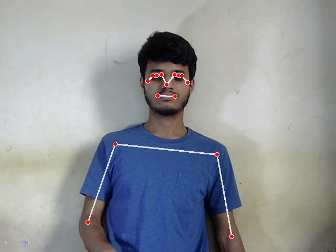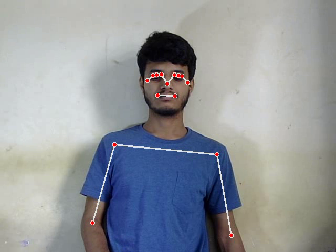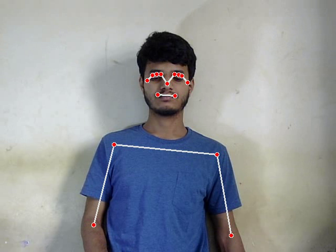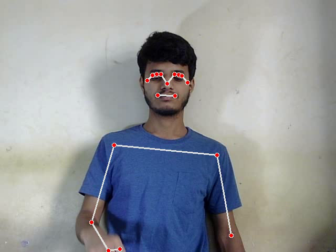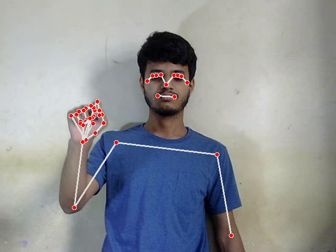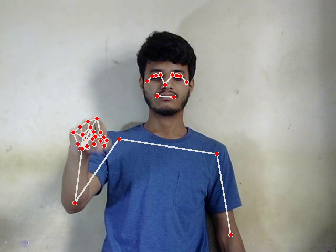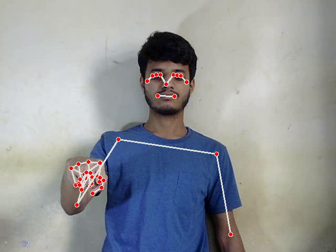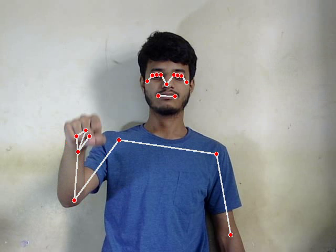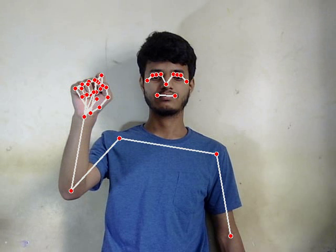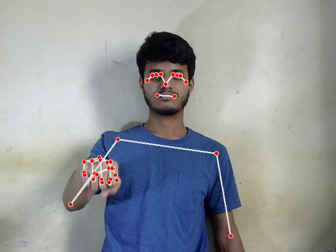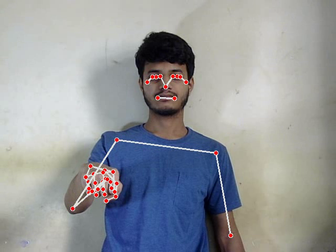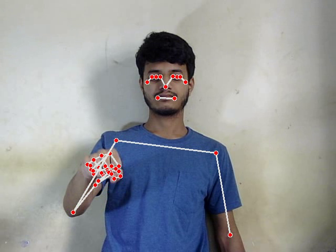yes